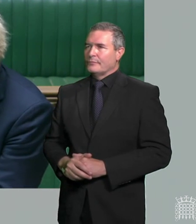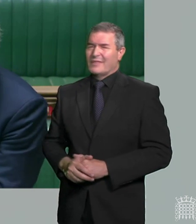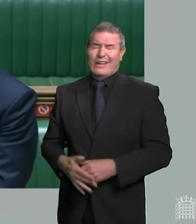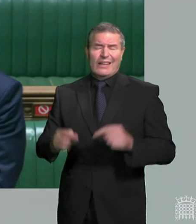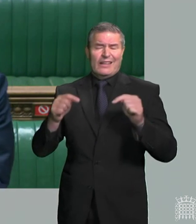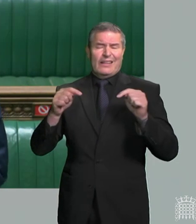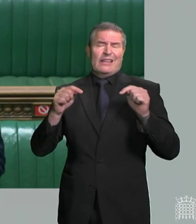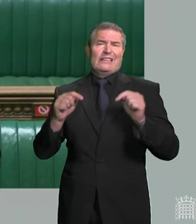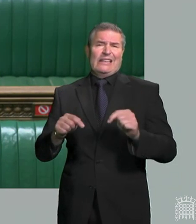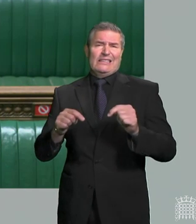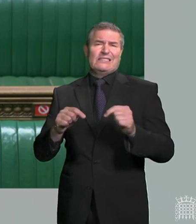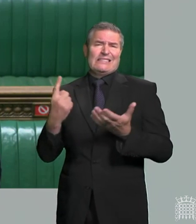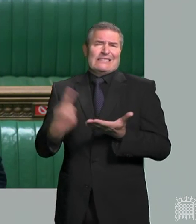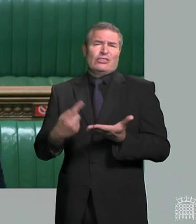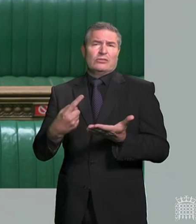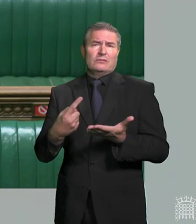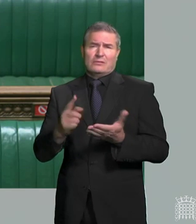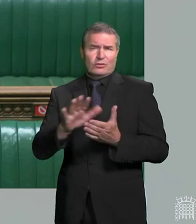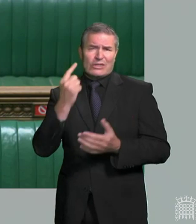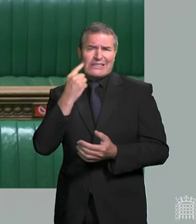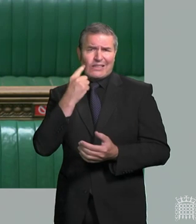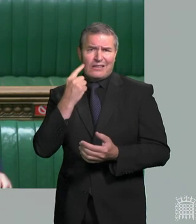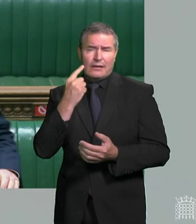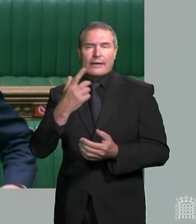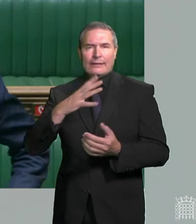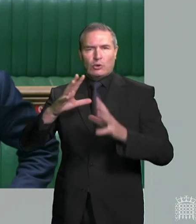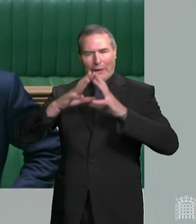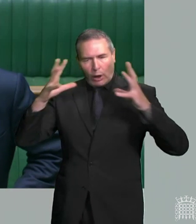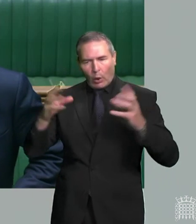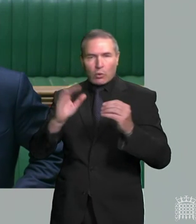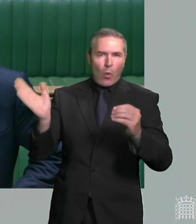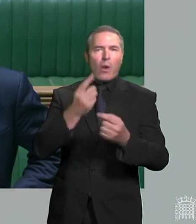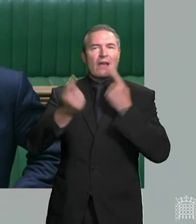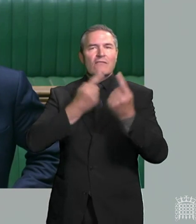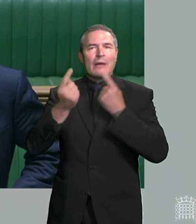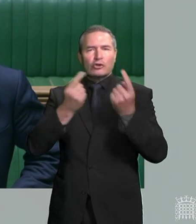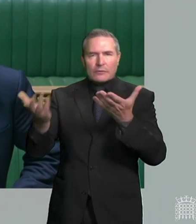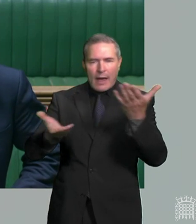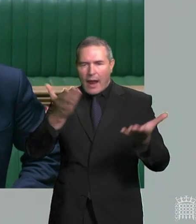Of course these are difficult decisions. They need to be taken in a balanced way, and that is what we are doing.